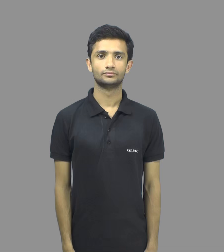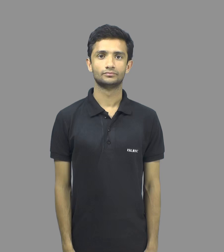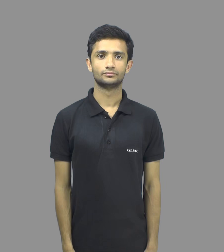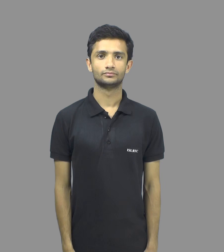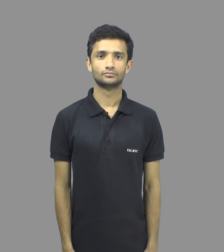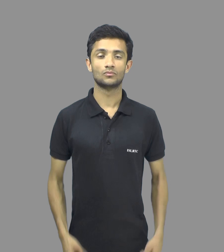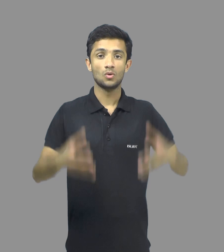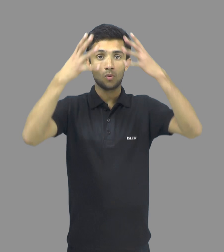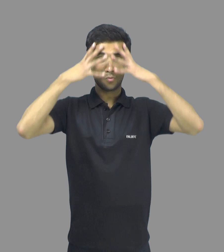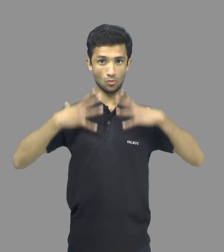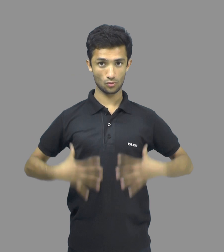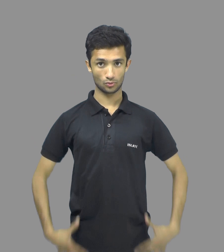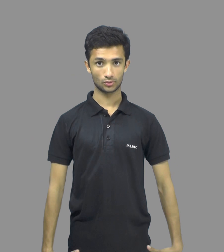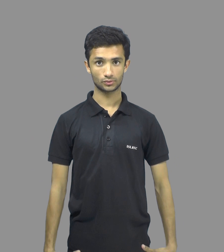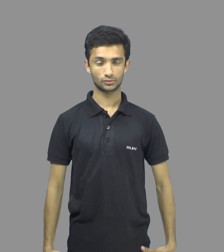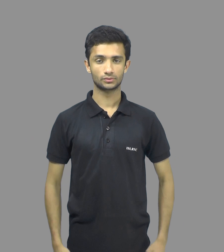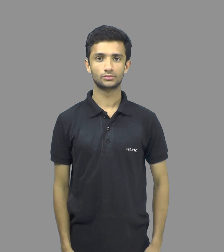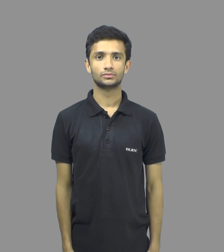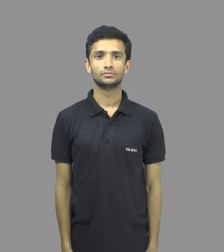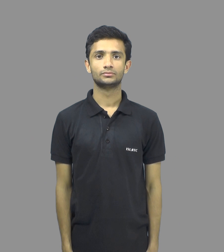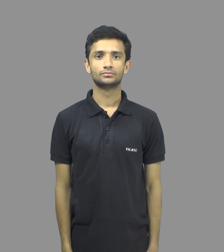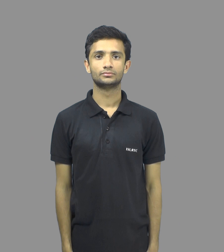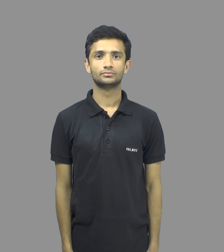Body